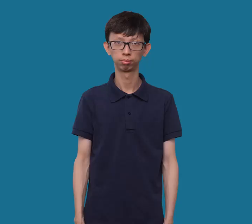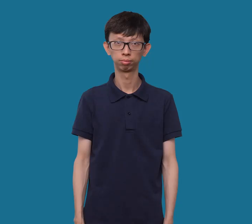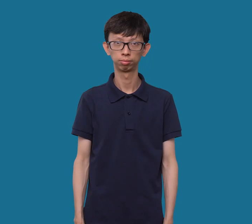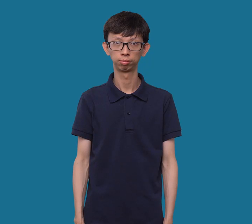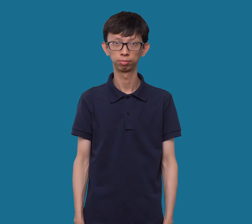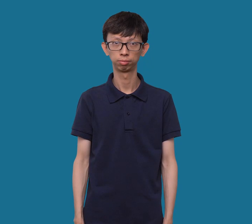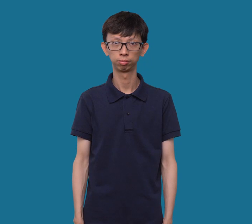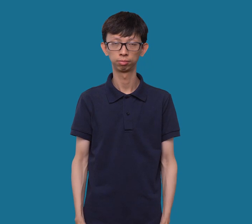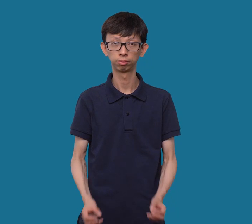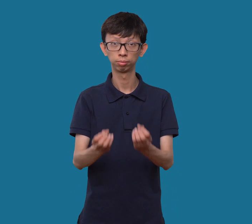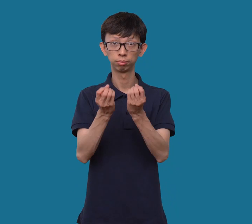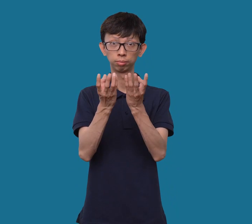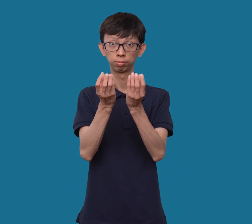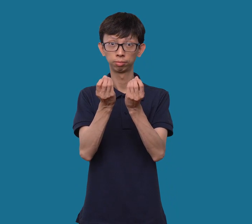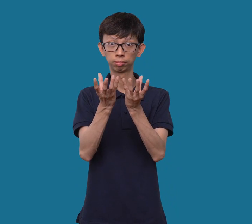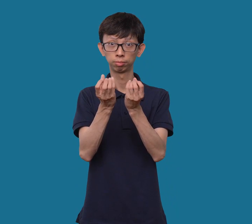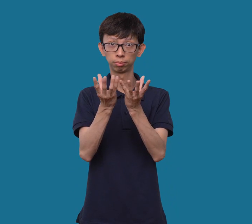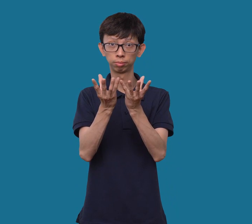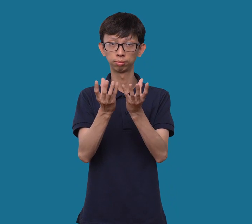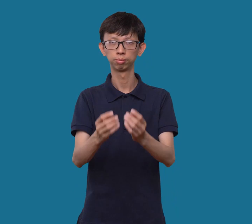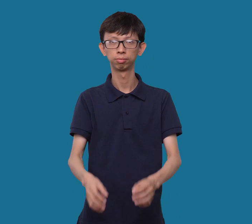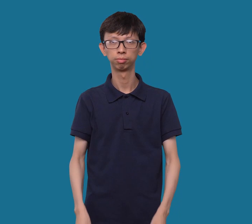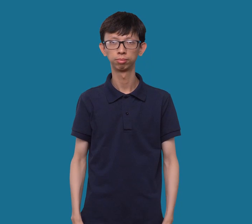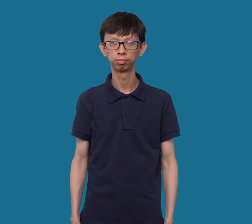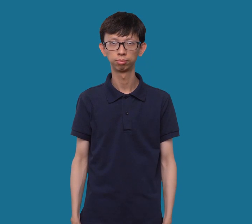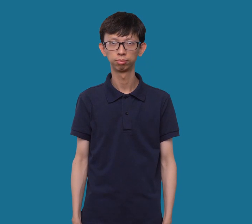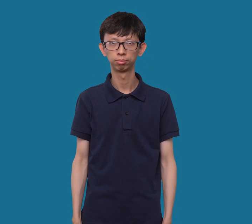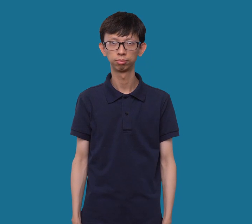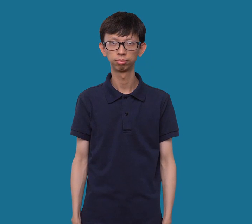pha lê